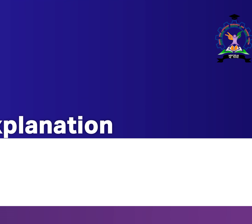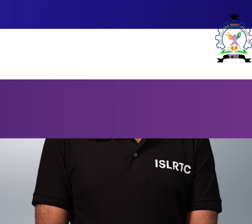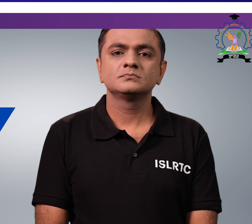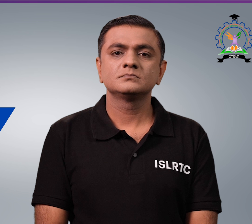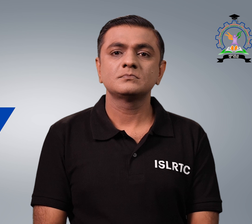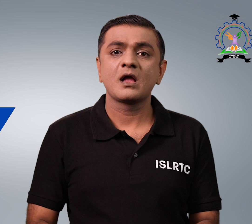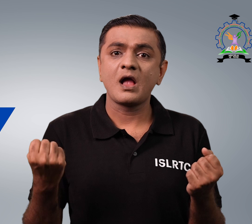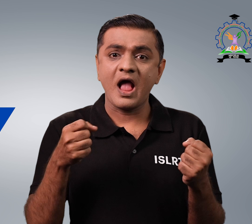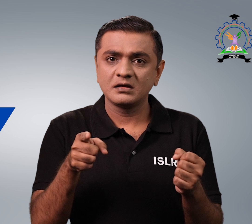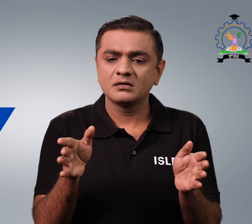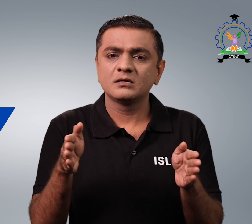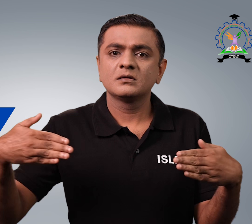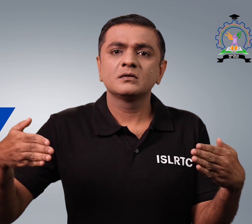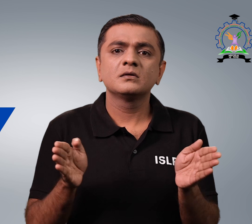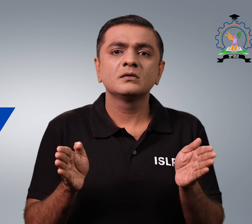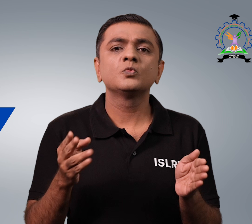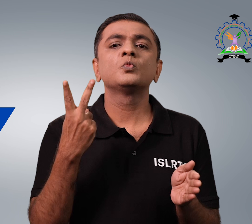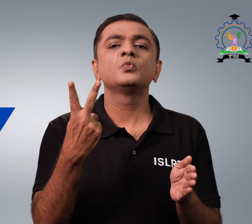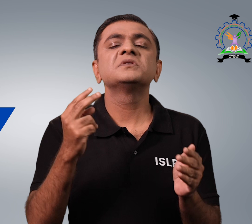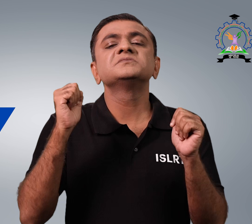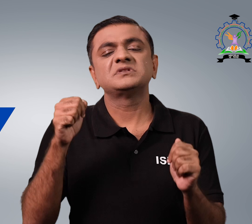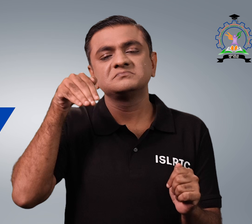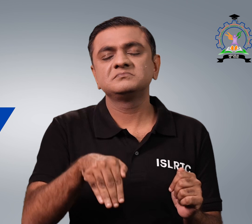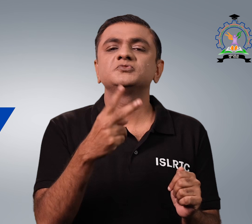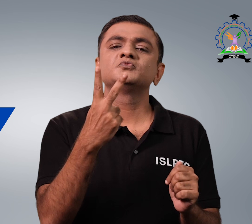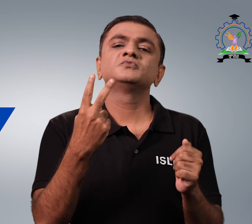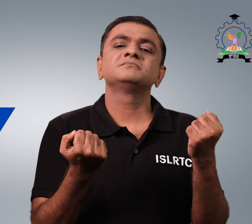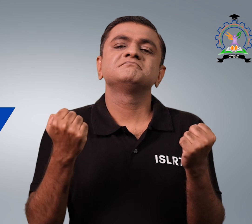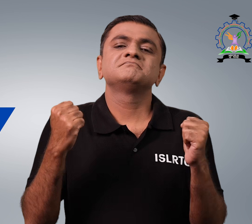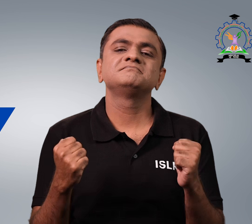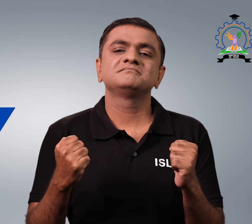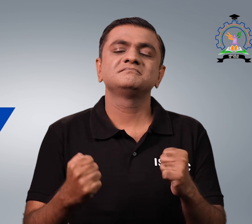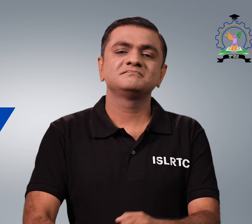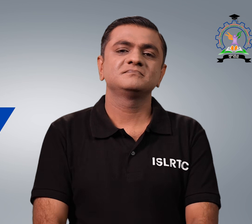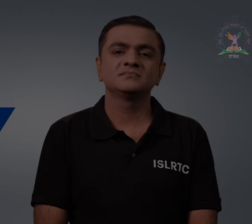A car for 2 passengers.